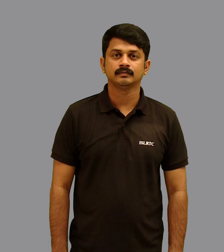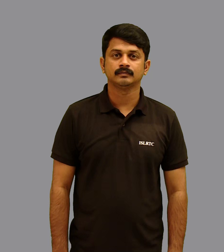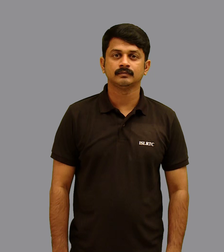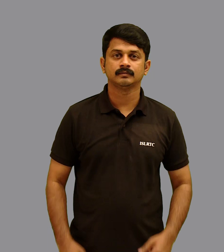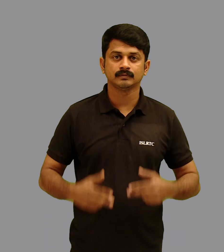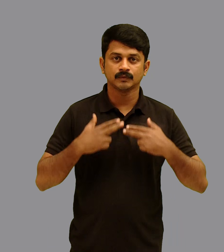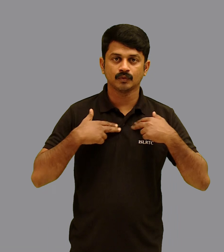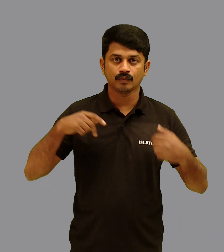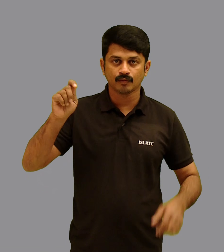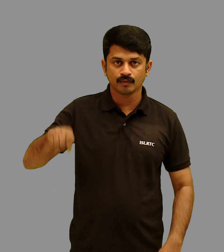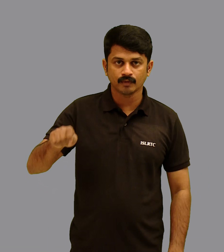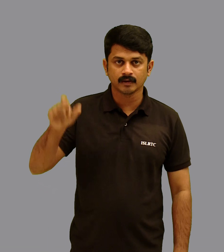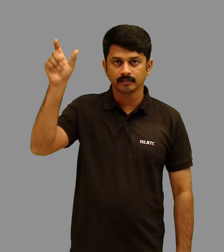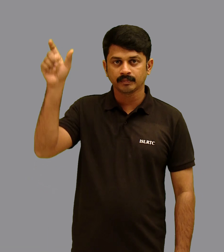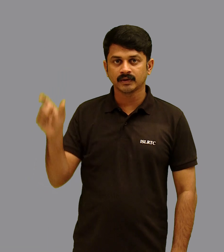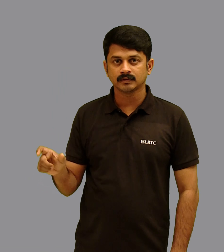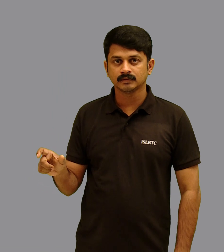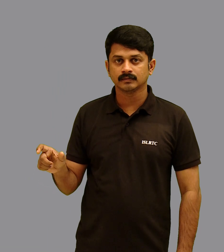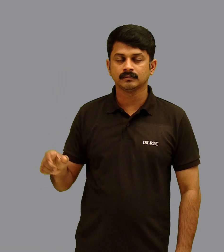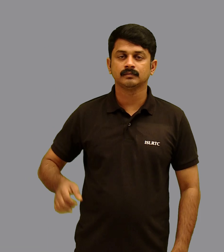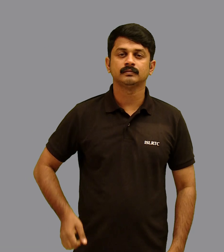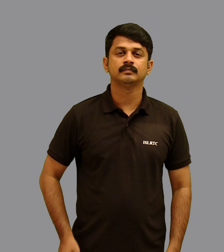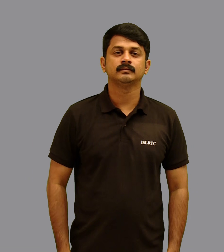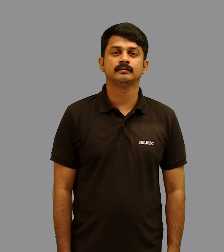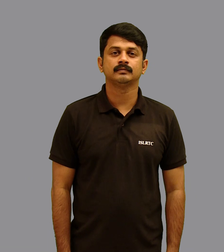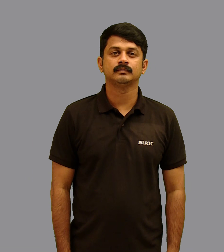Lawyer